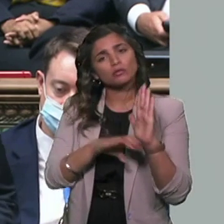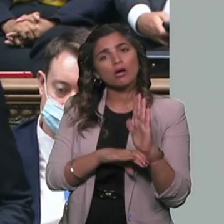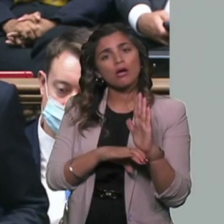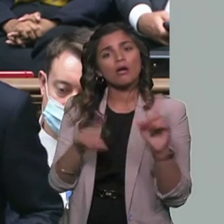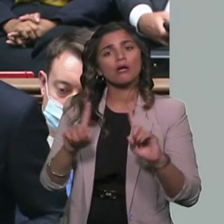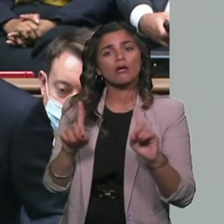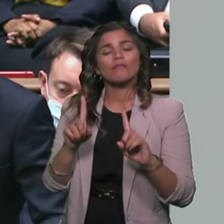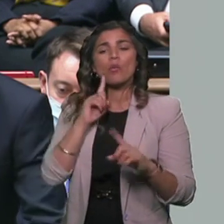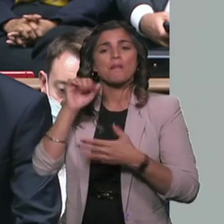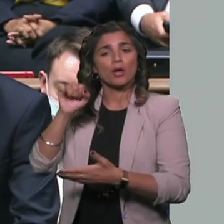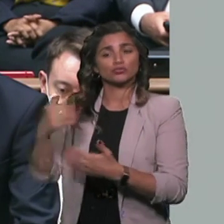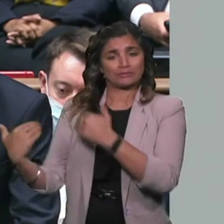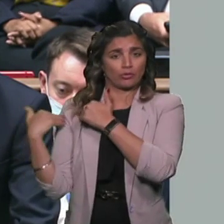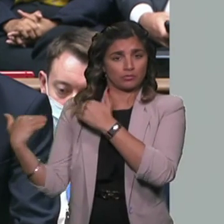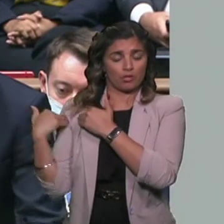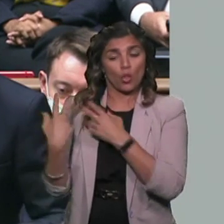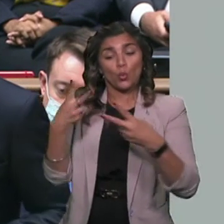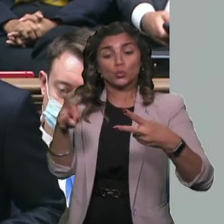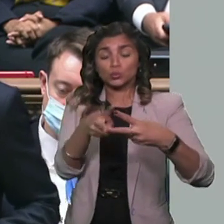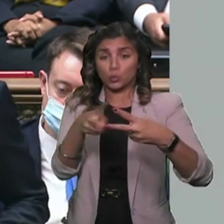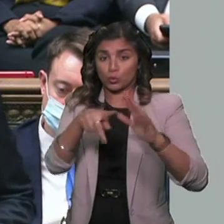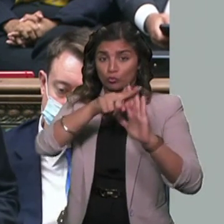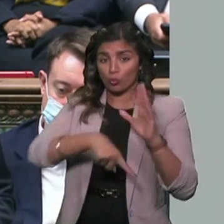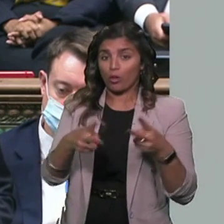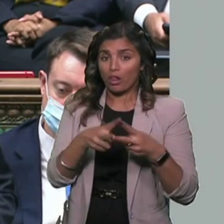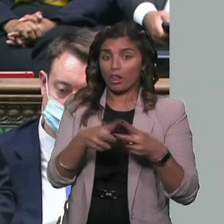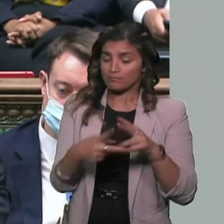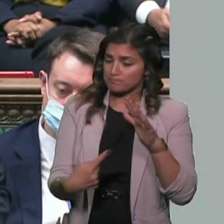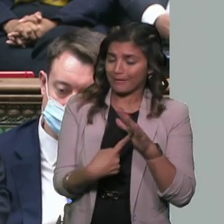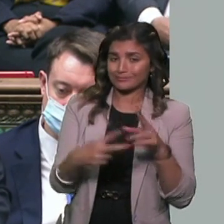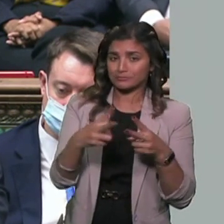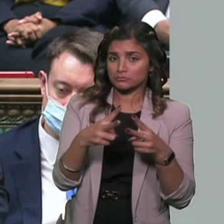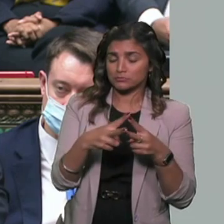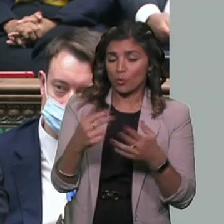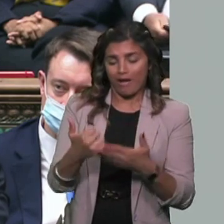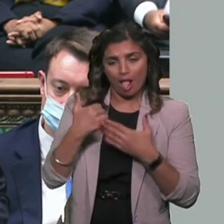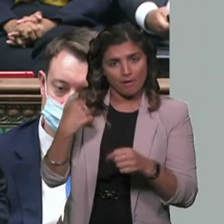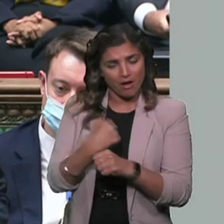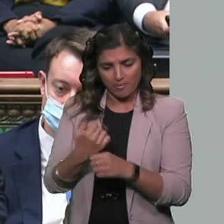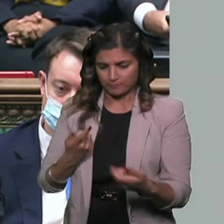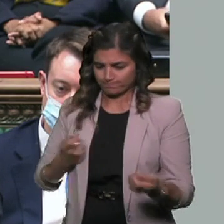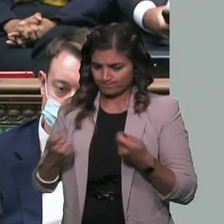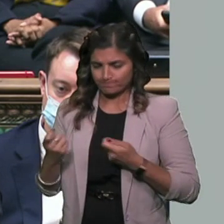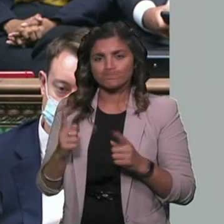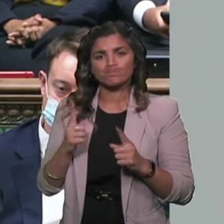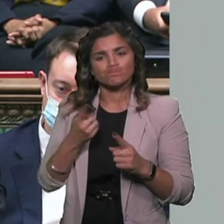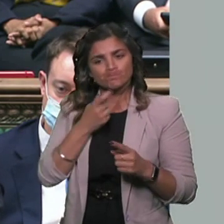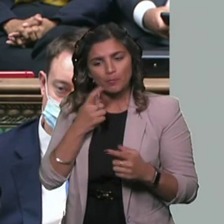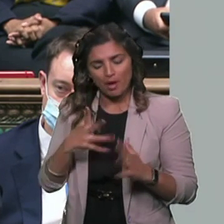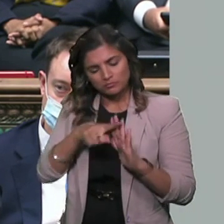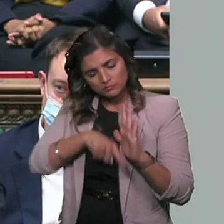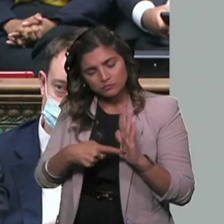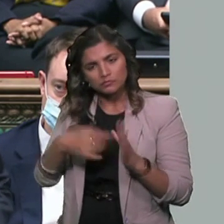The charter sets out two fiscal rules that will keep this Government on the path of discipline and responsibility.